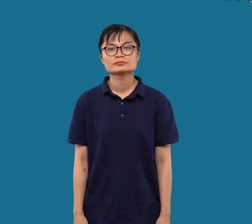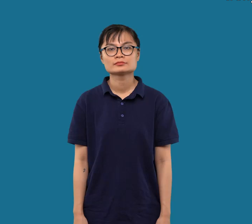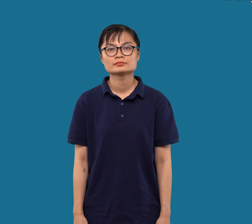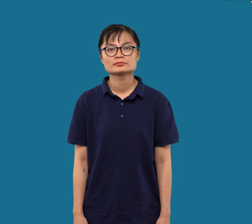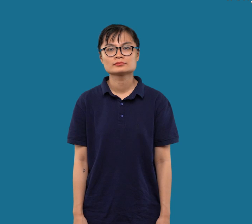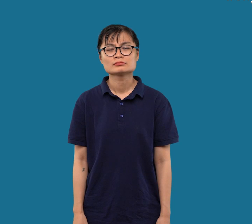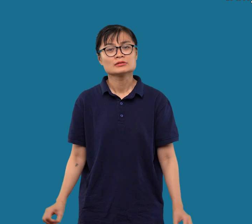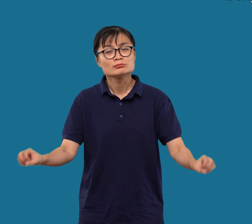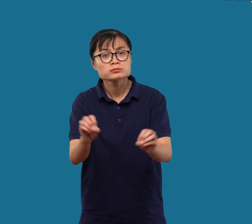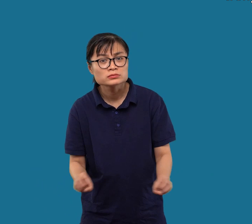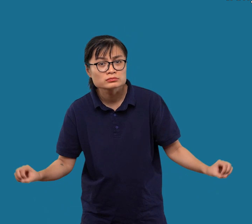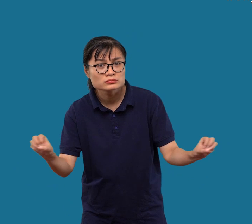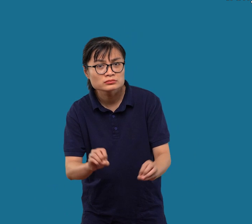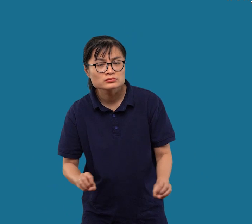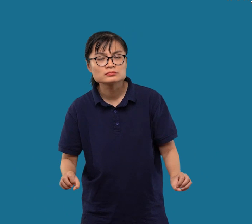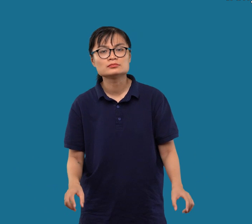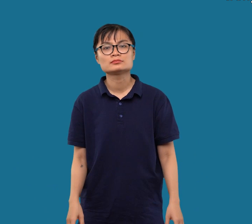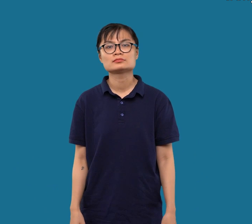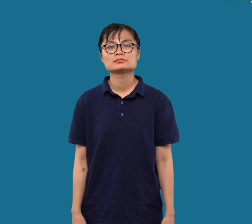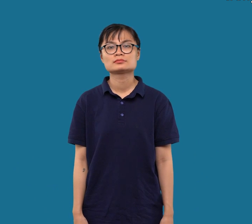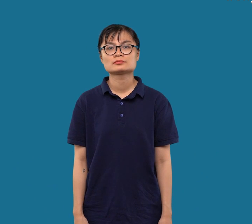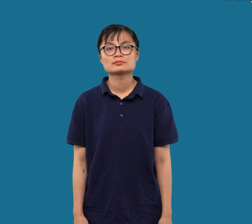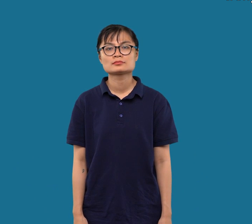trống (không có gì)